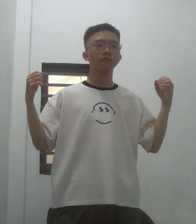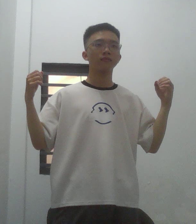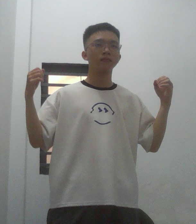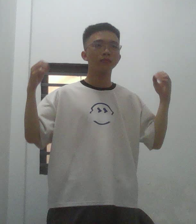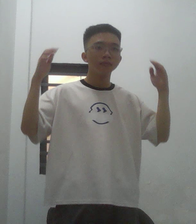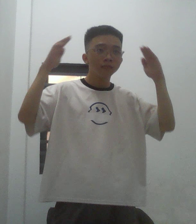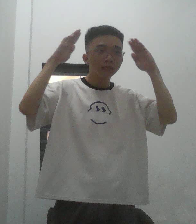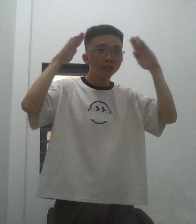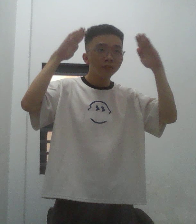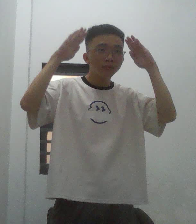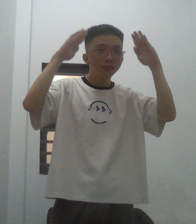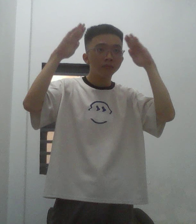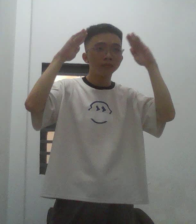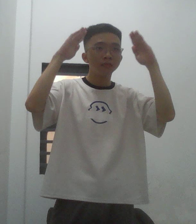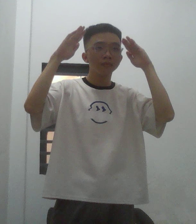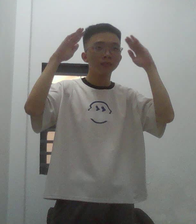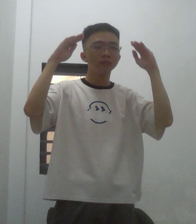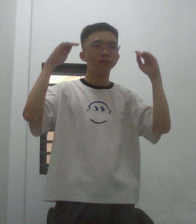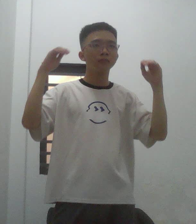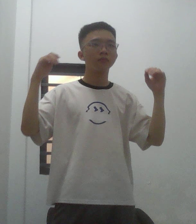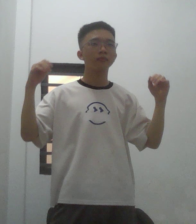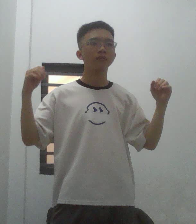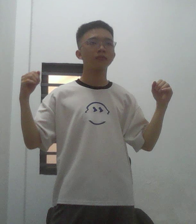xin chao